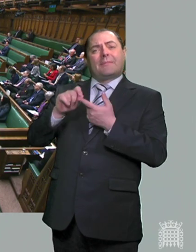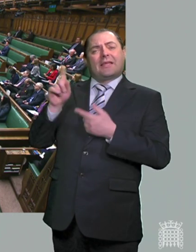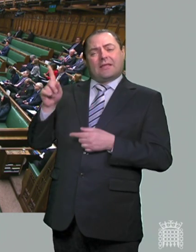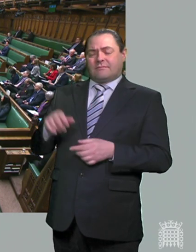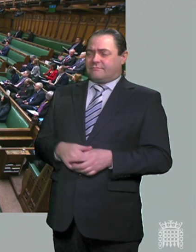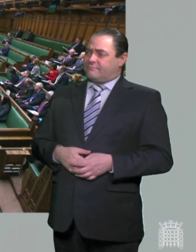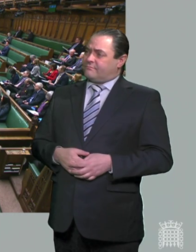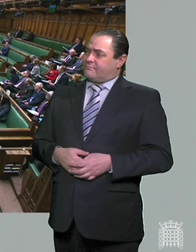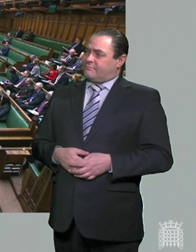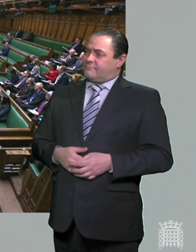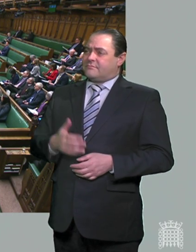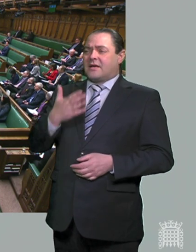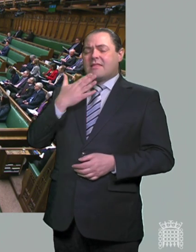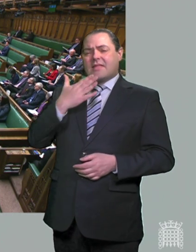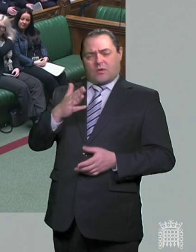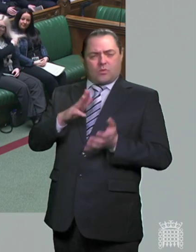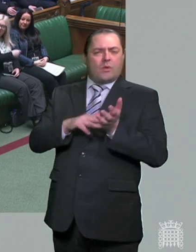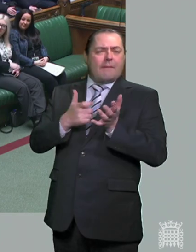I call the shadow SNP spokesperson.